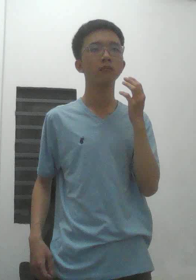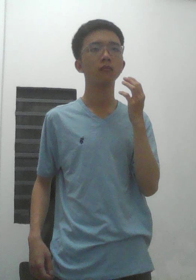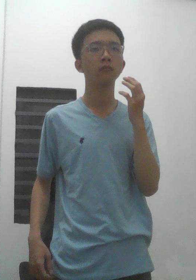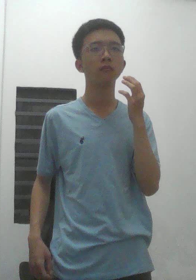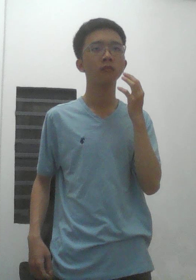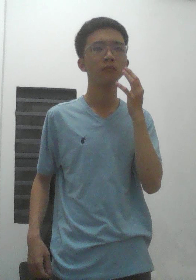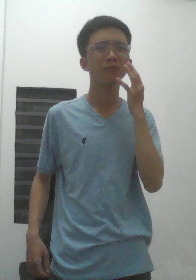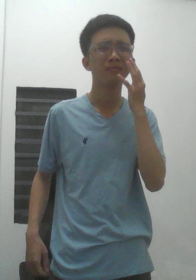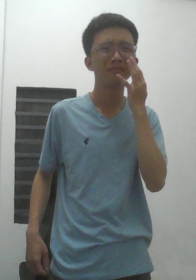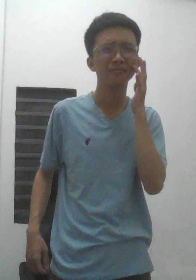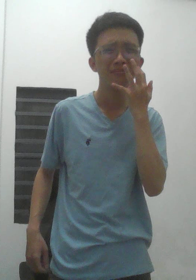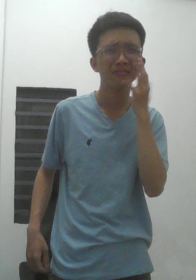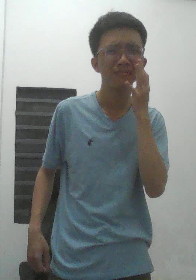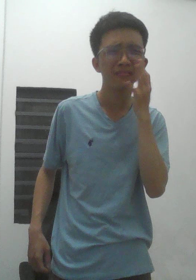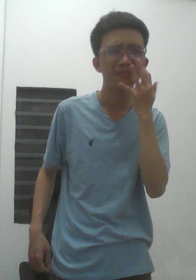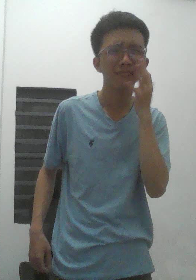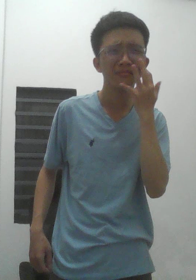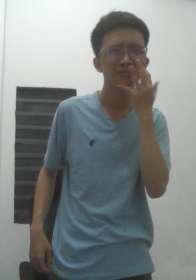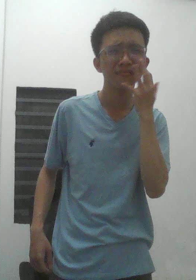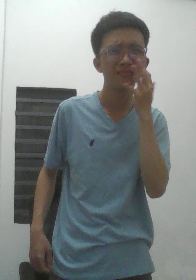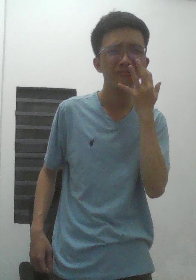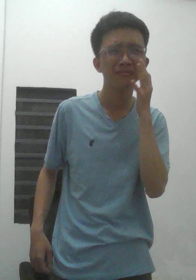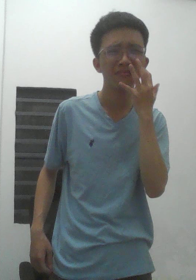kinh tom